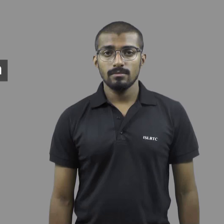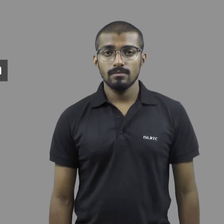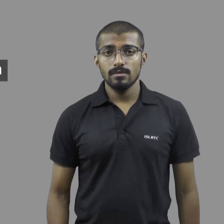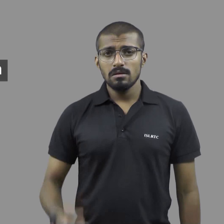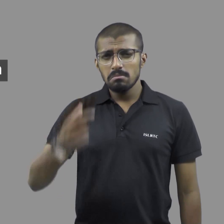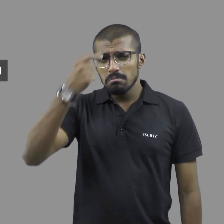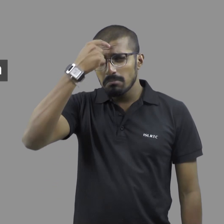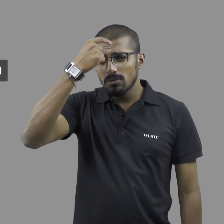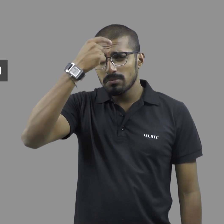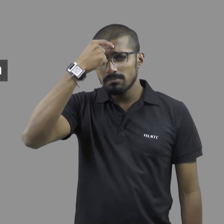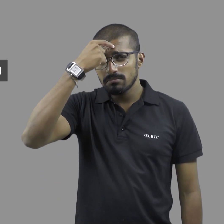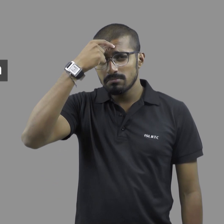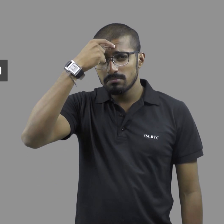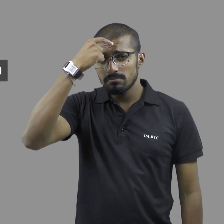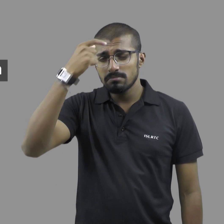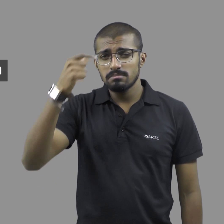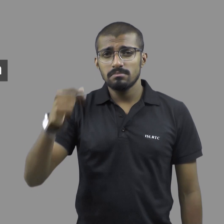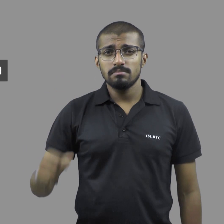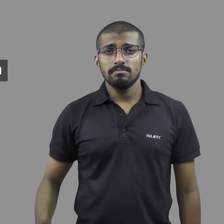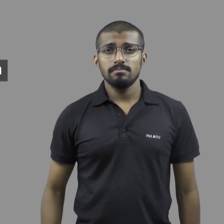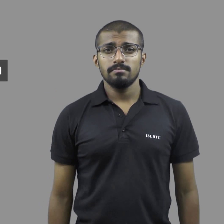Problem